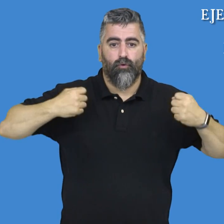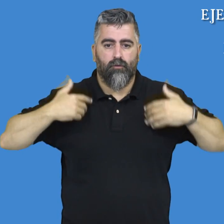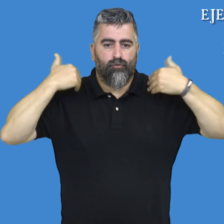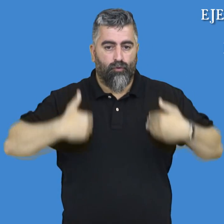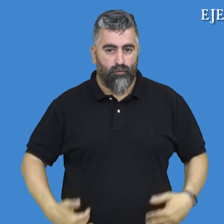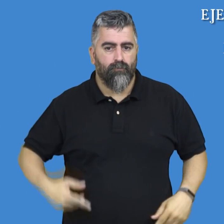cuerpo